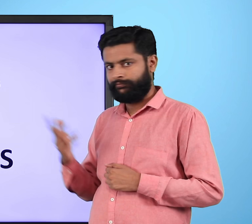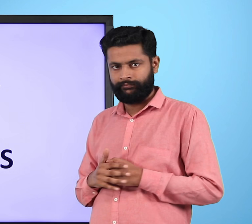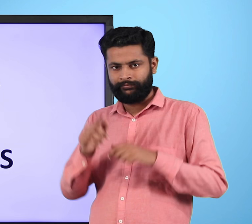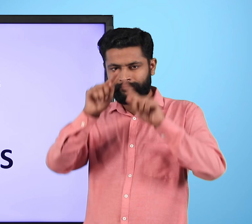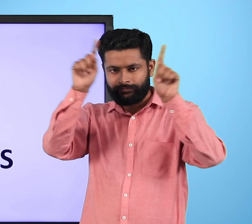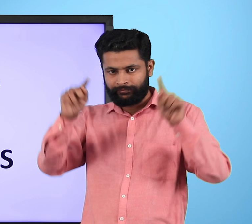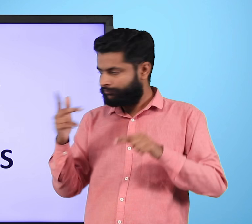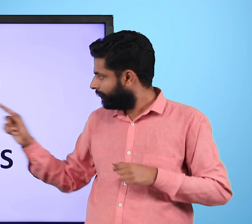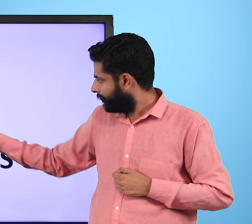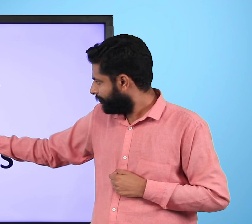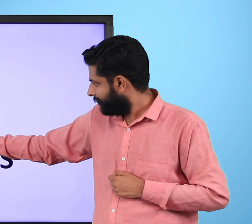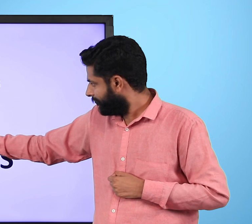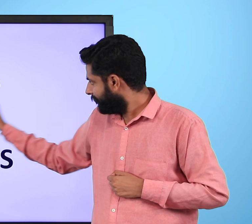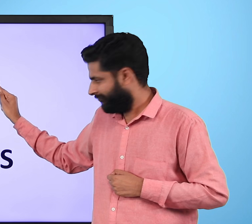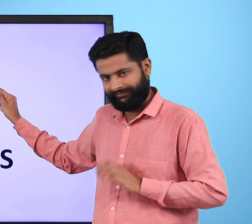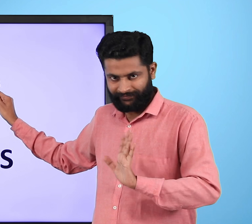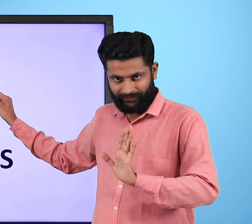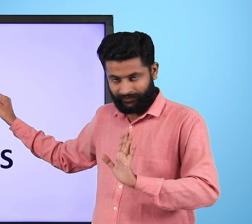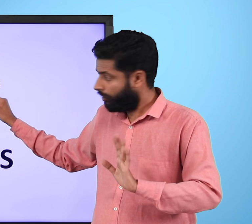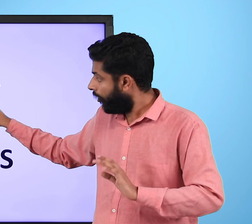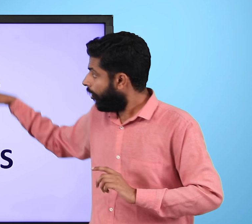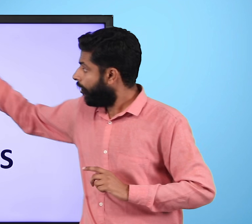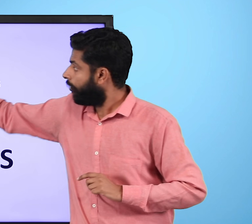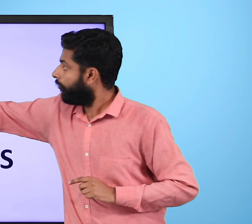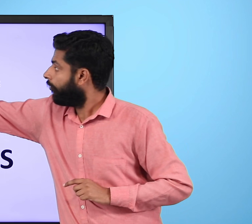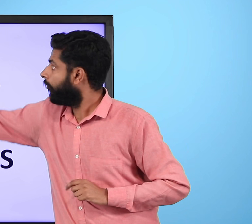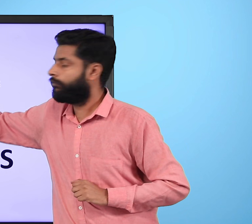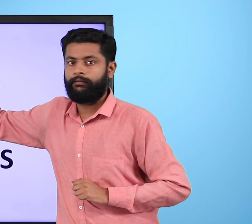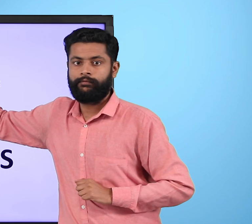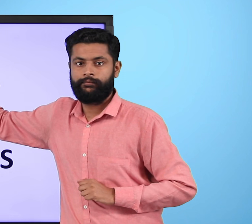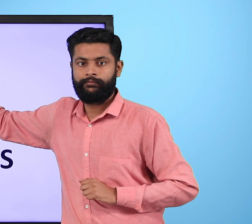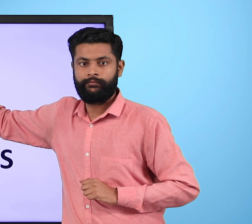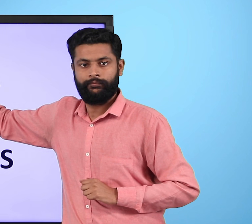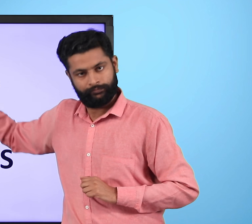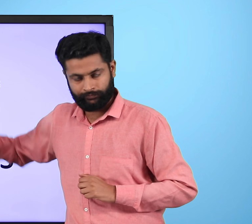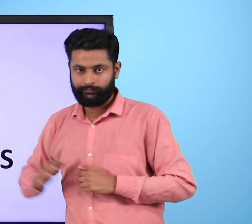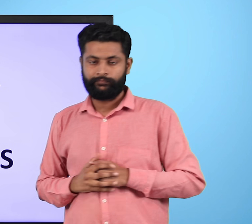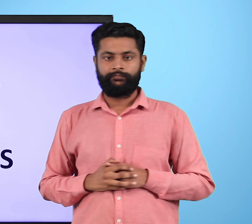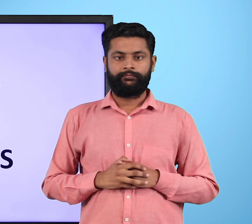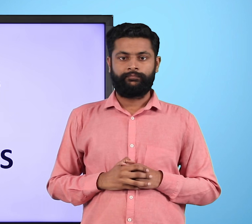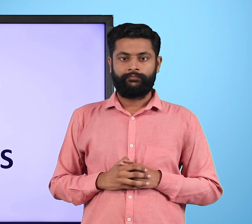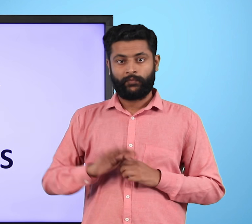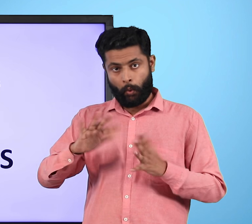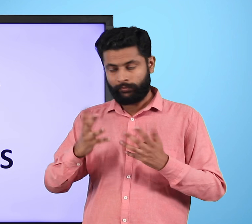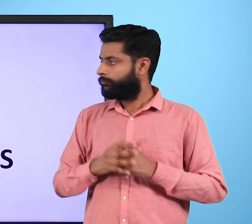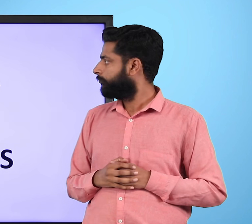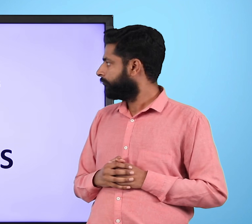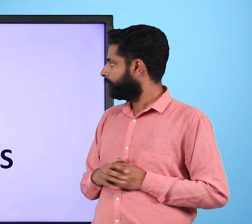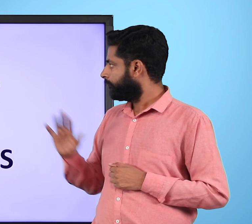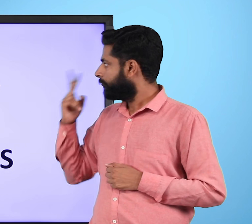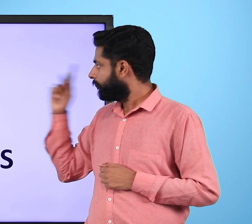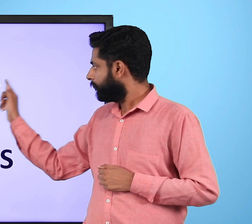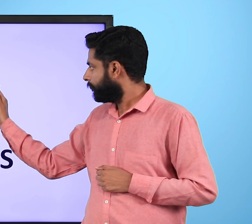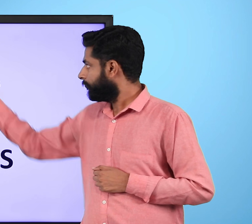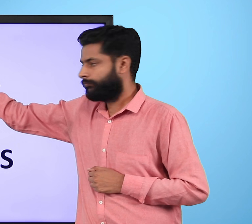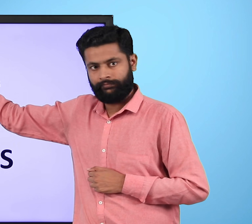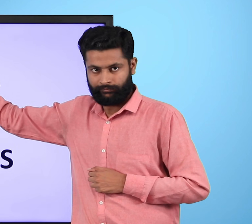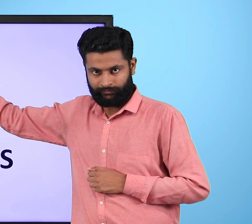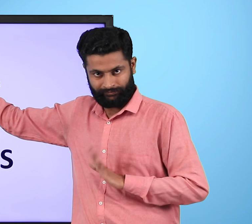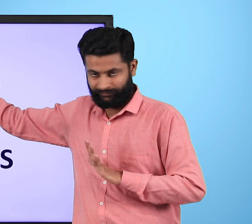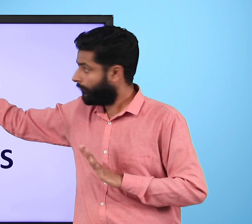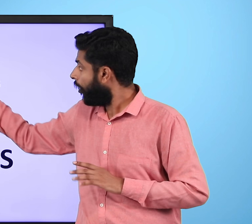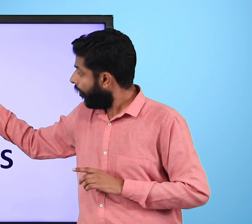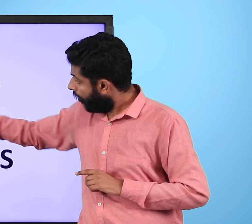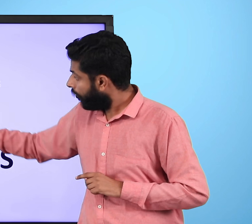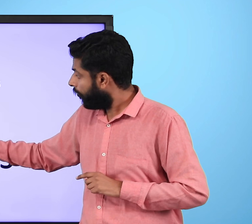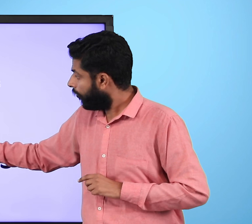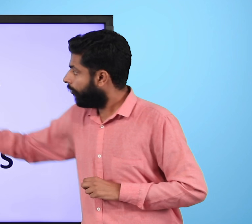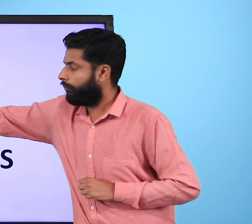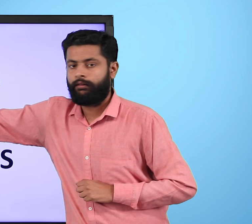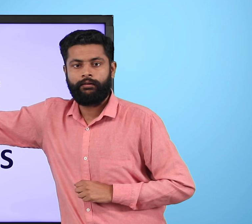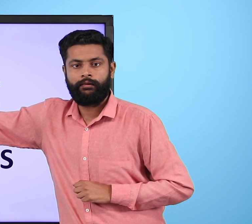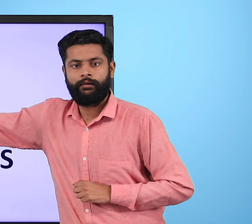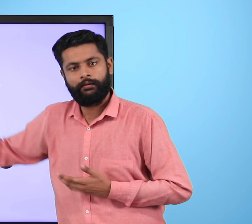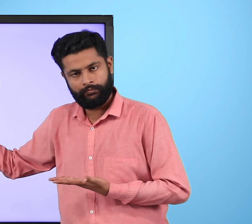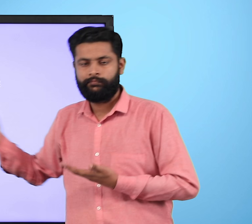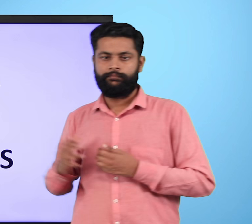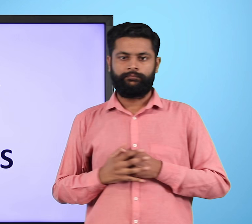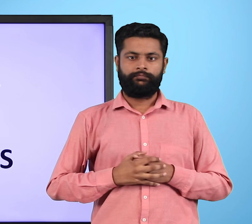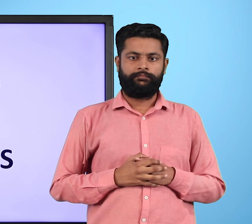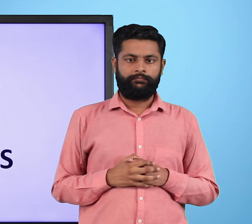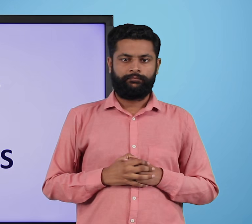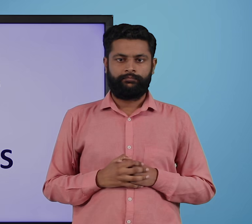& BC are pairs of opposite sides. You will notice that these sides do not have any end point in common.